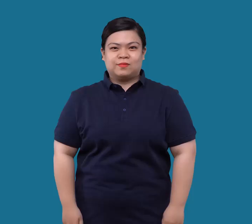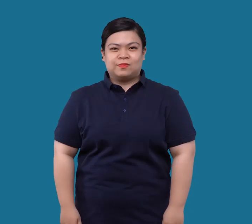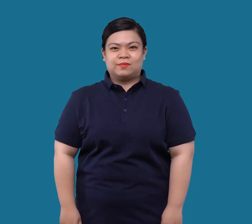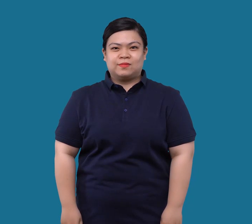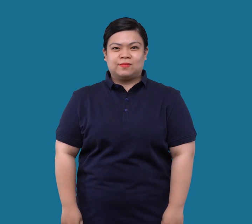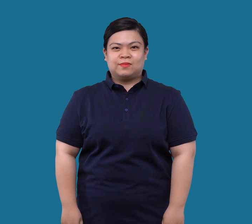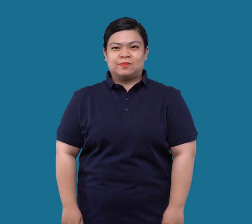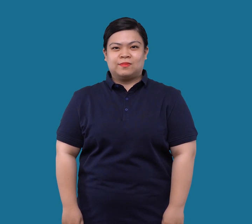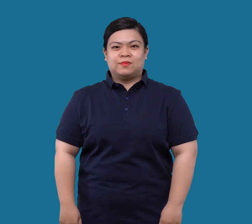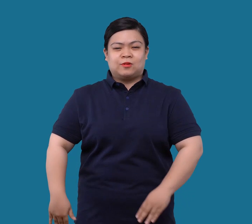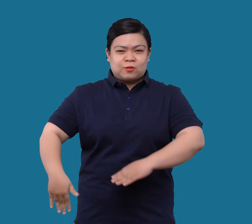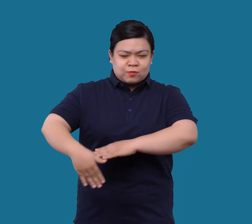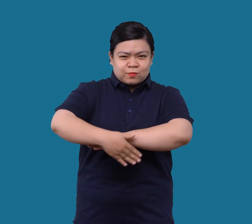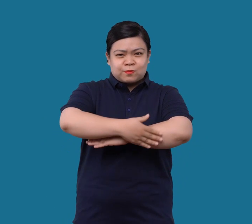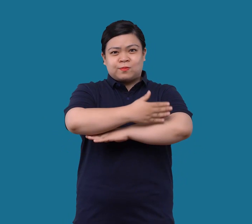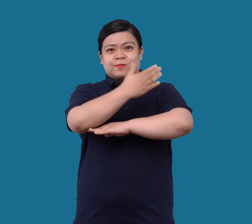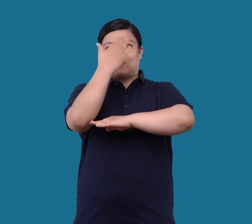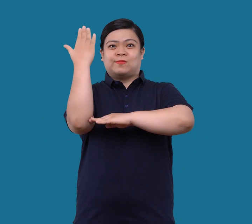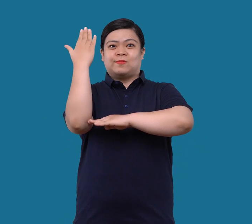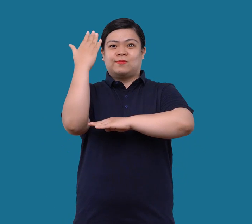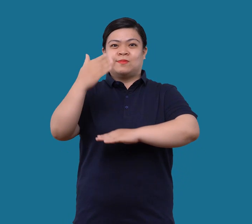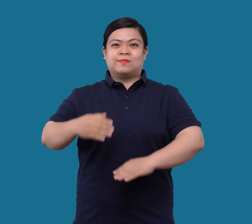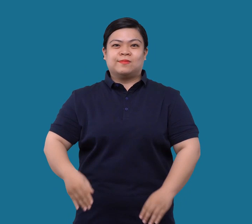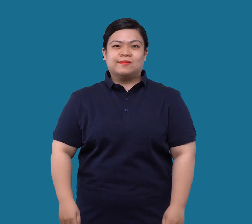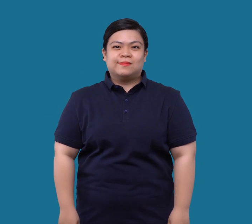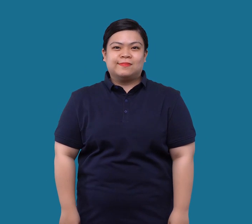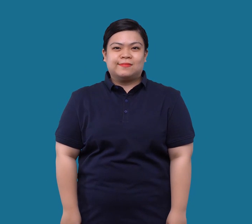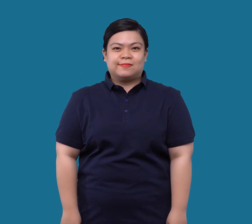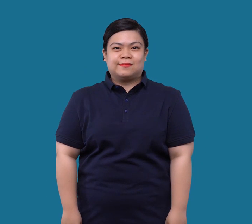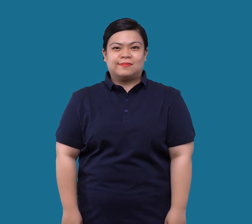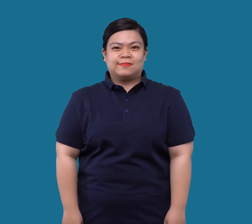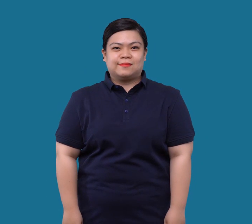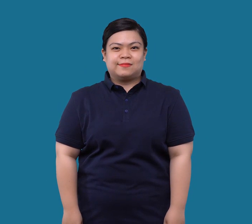buổi sáng